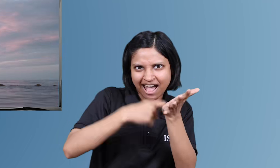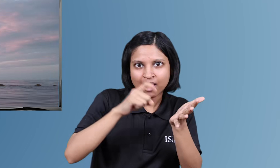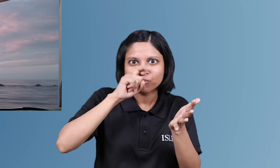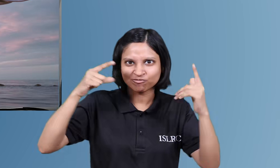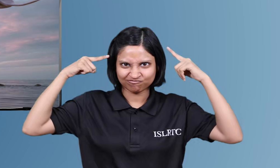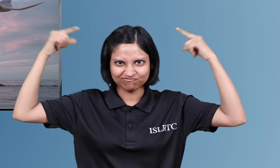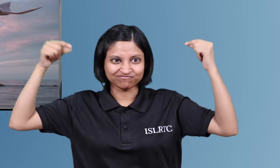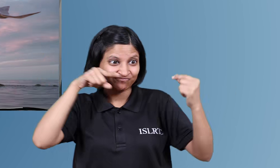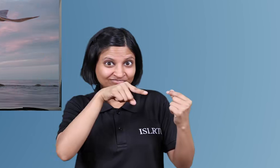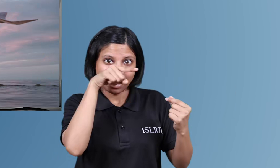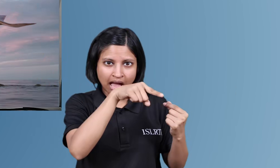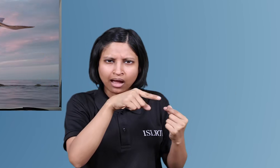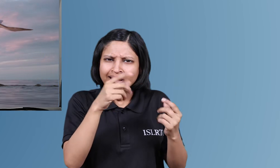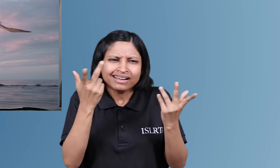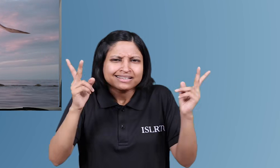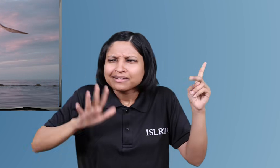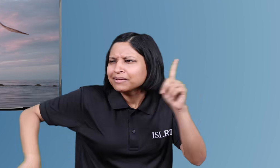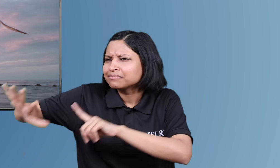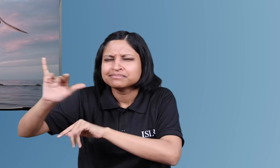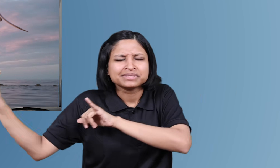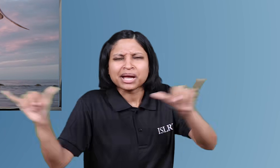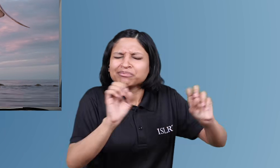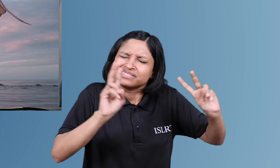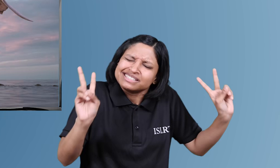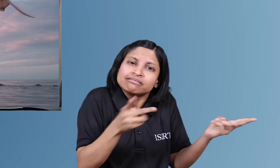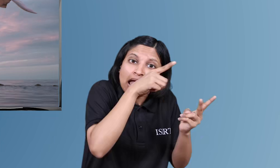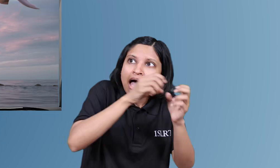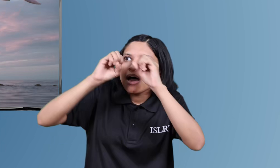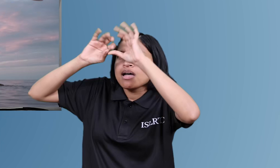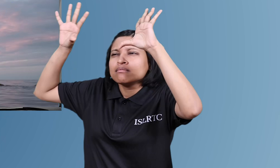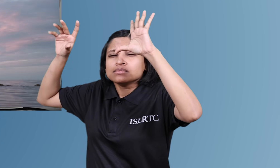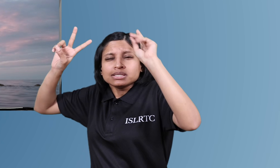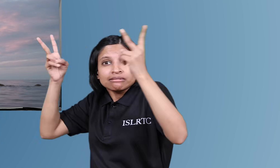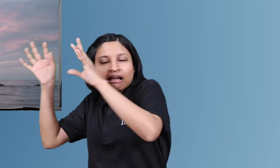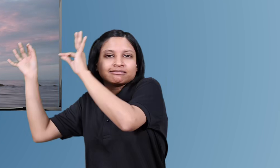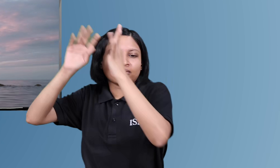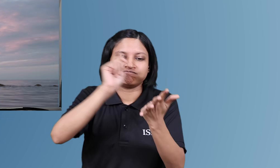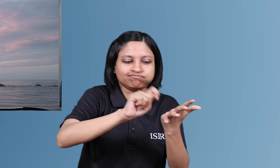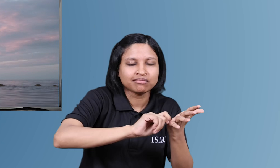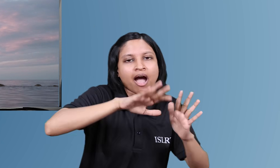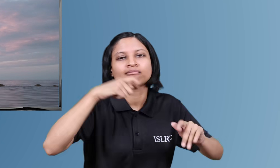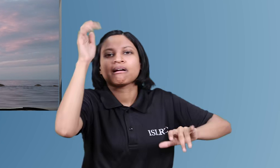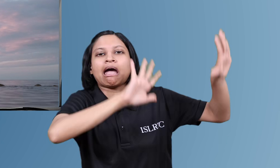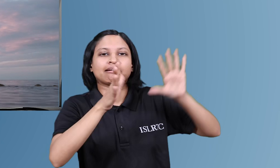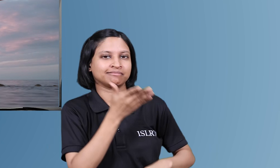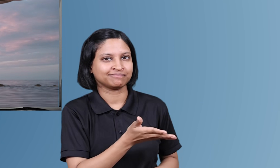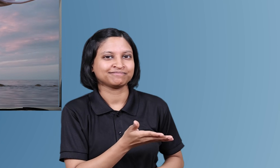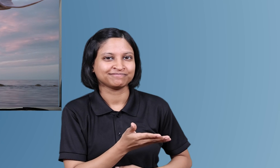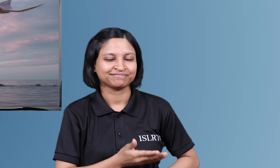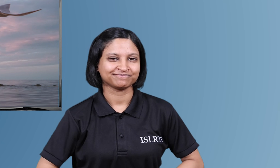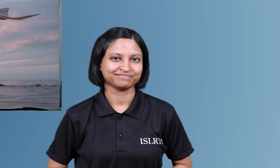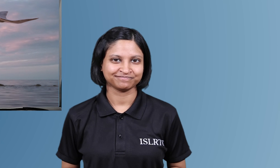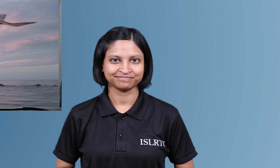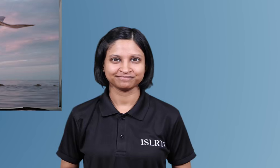as it presents a fantastical world that transcends our real life experience, conveyed through both script and film.